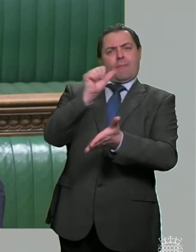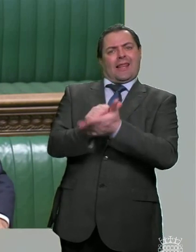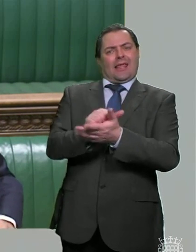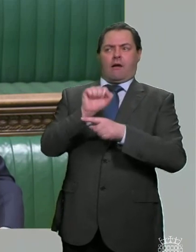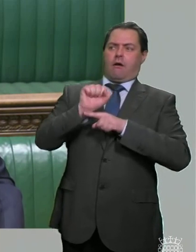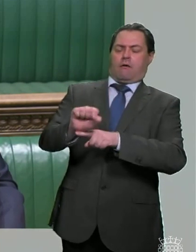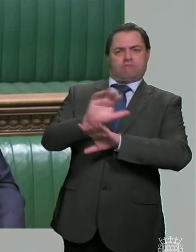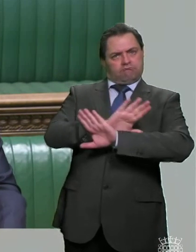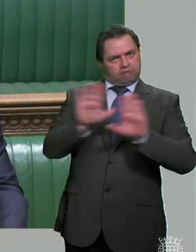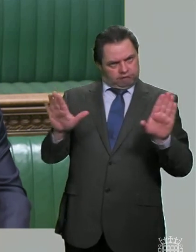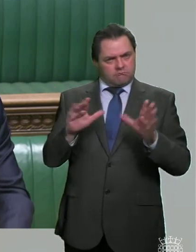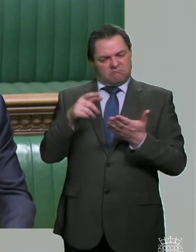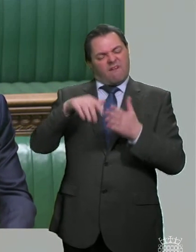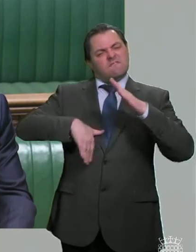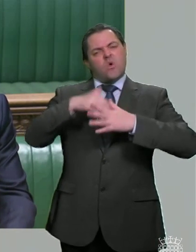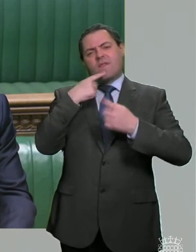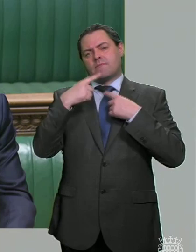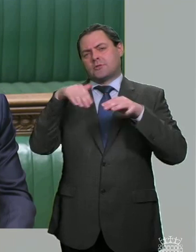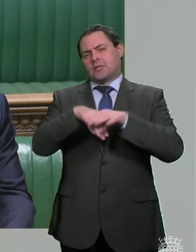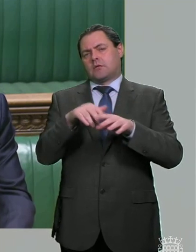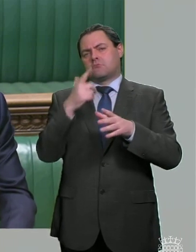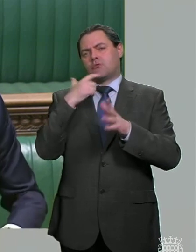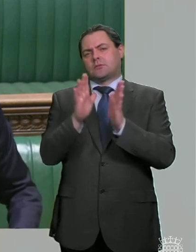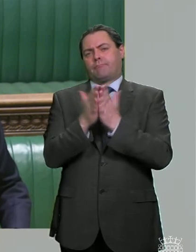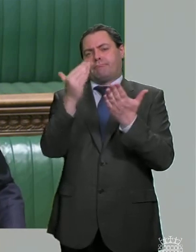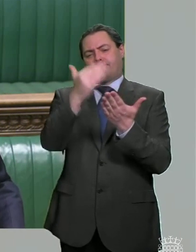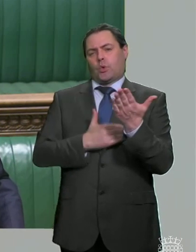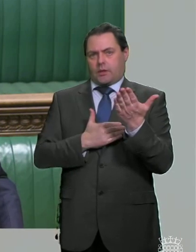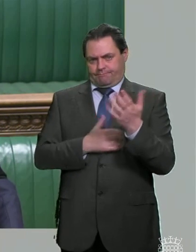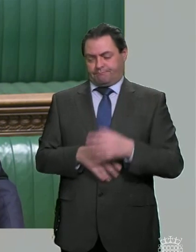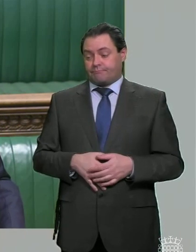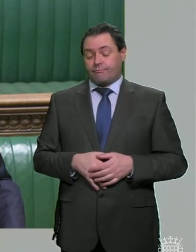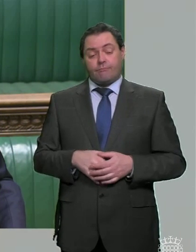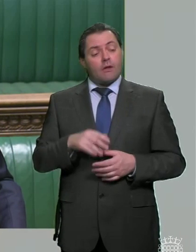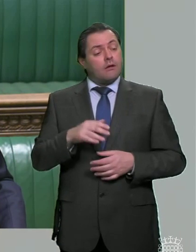The full details are set out in the Red Book.